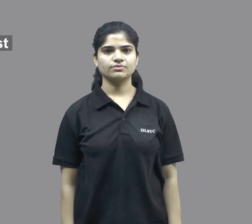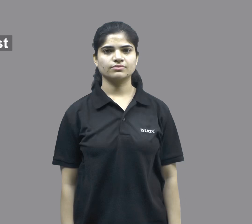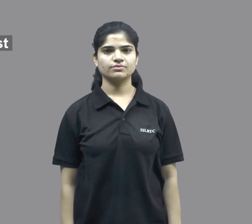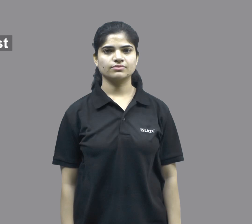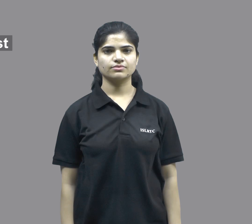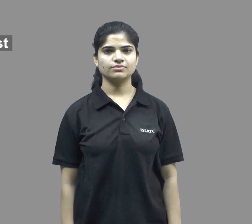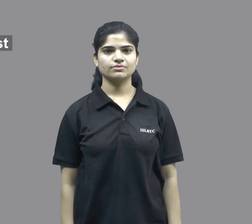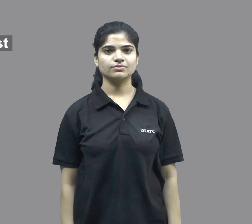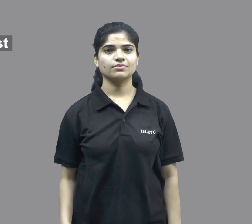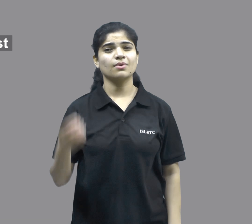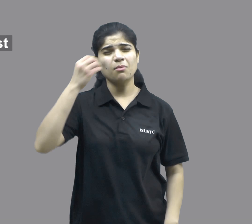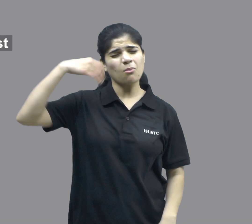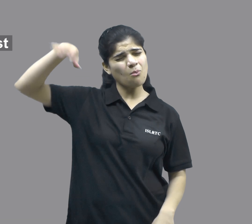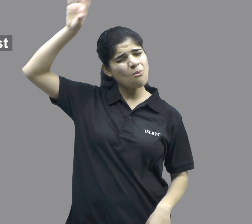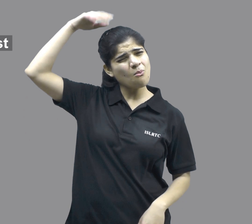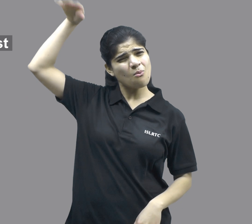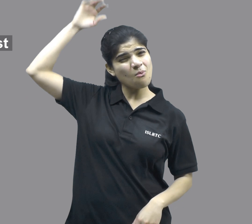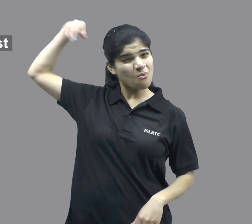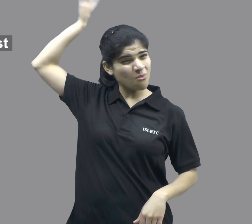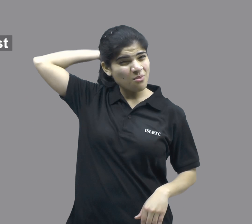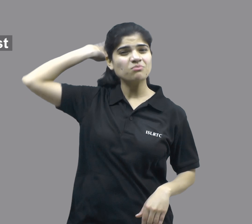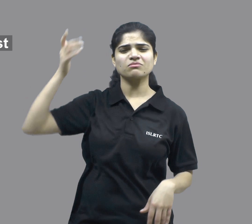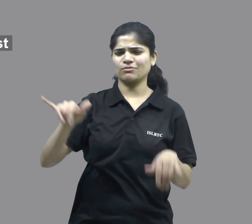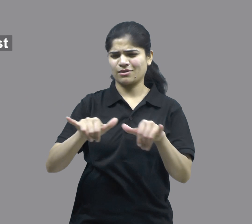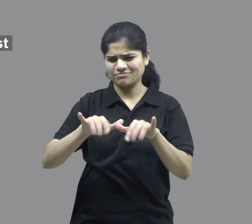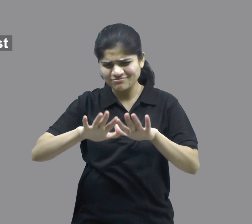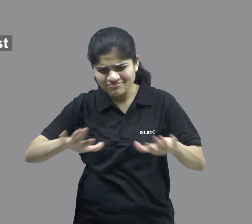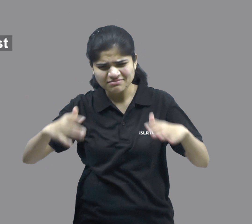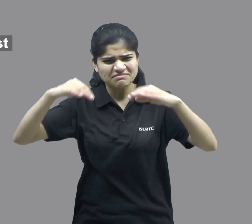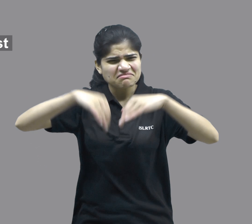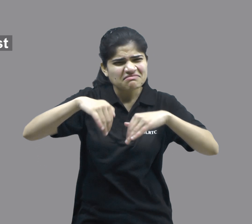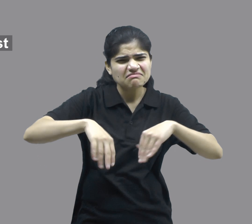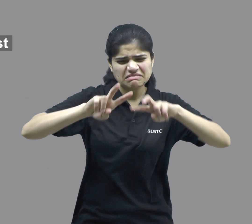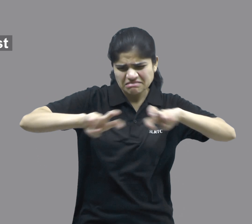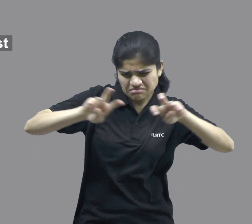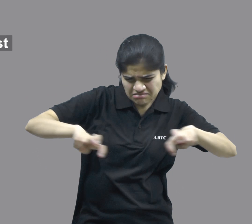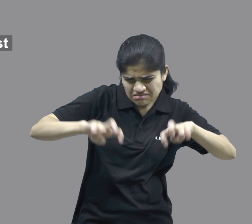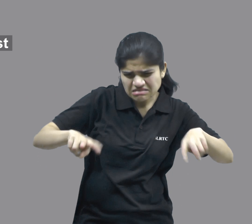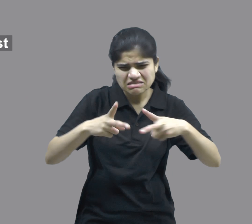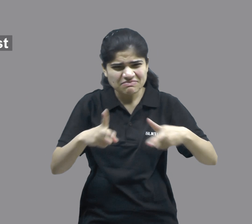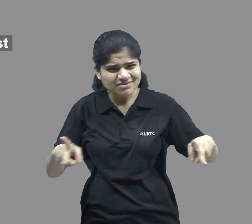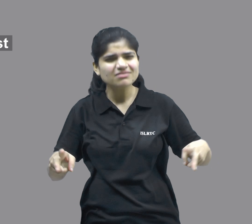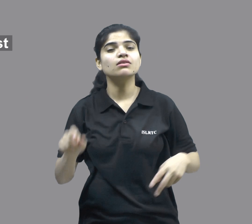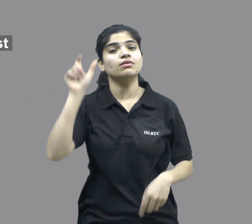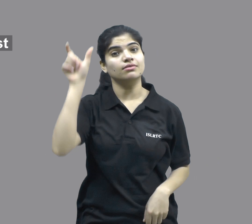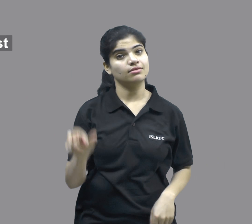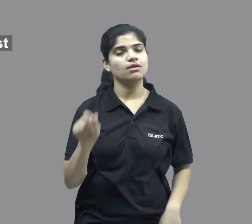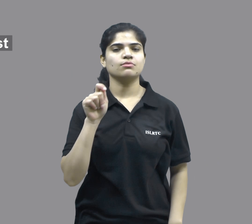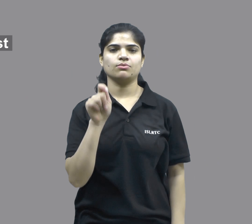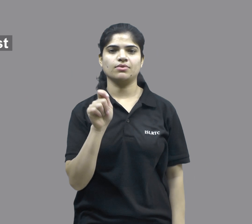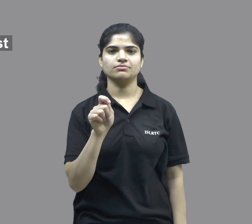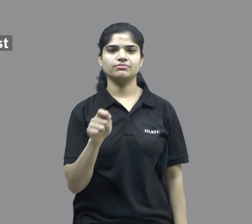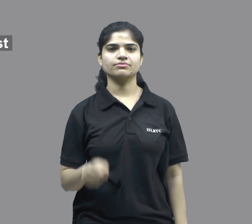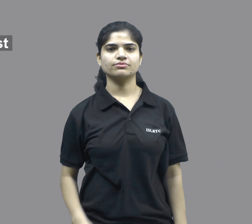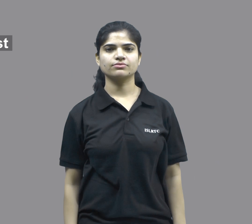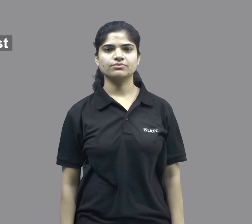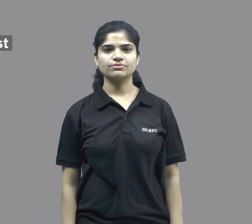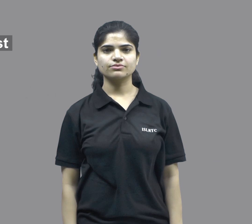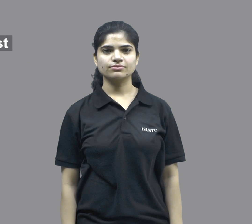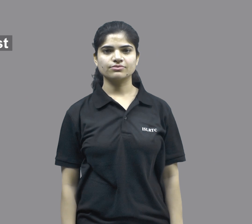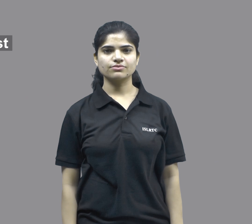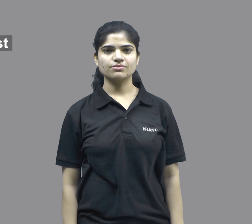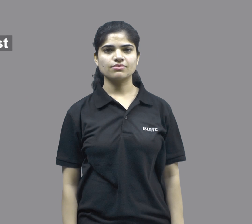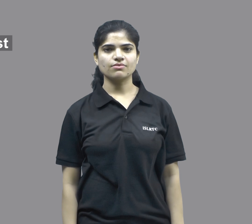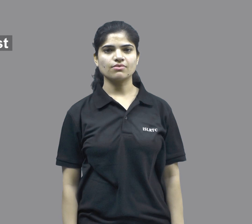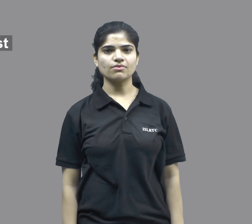Archaeologist